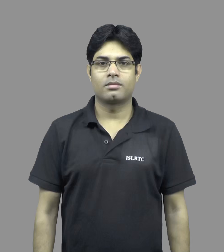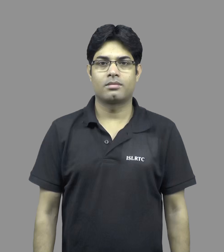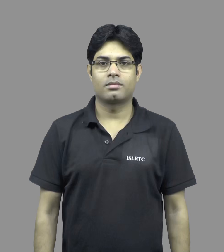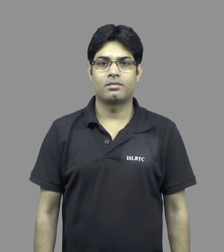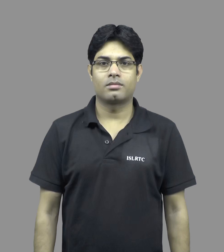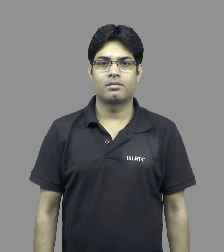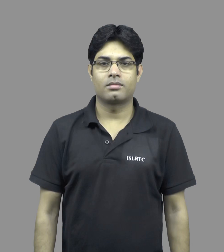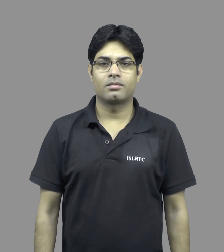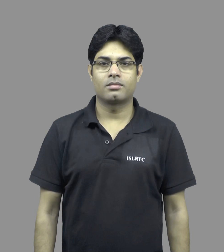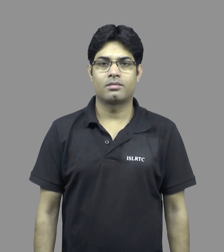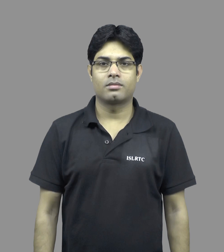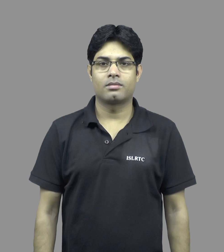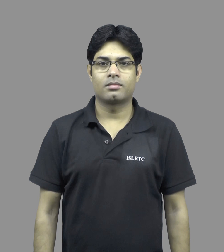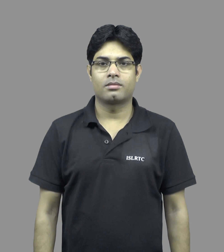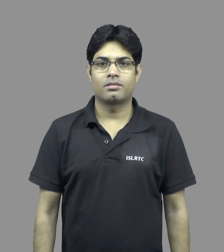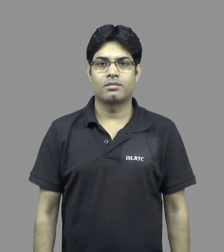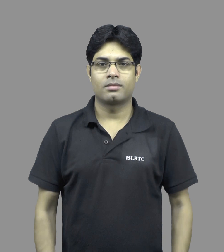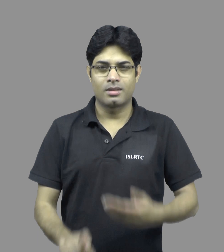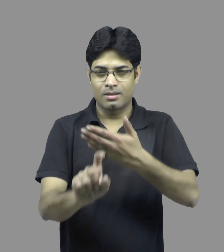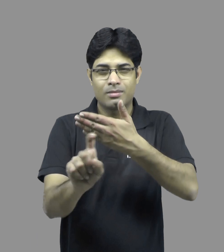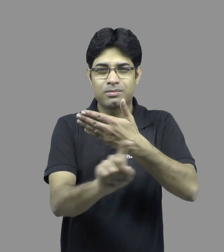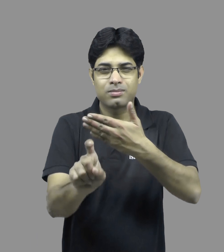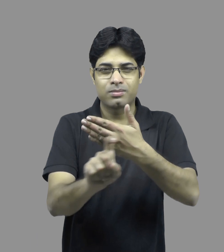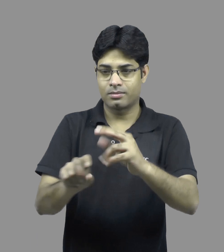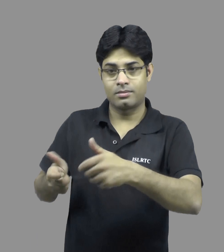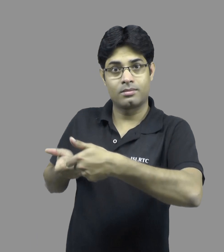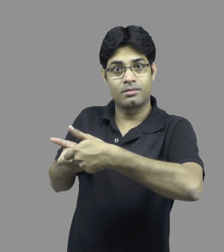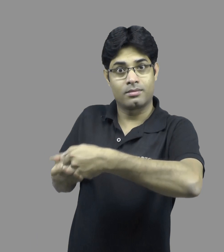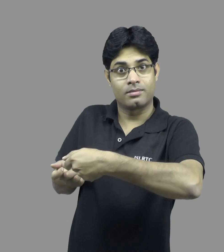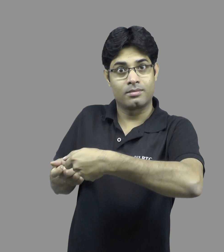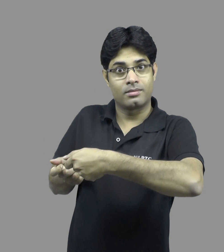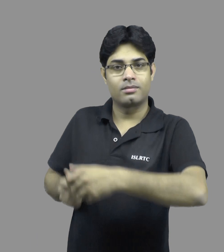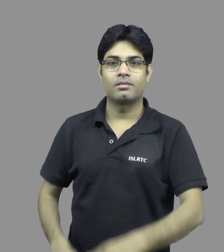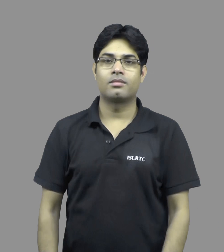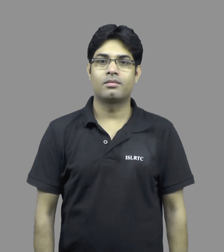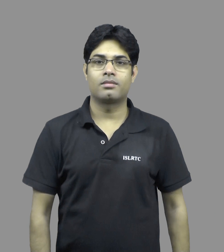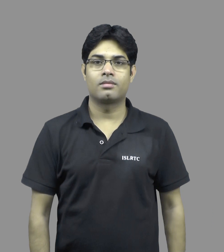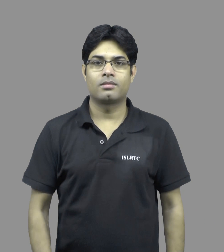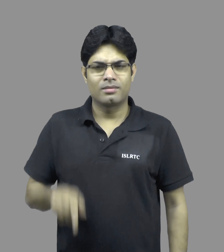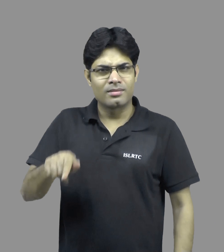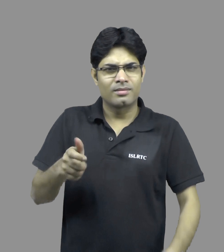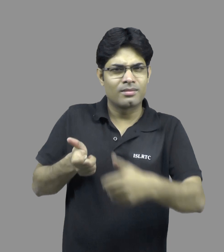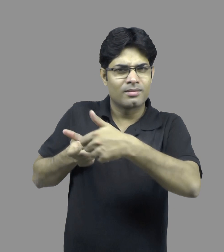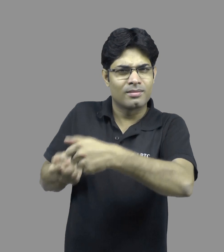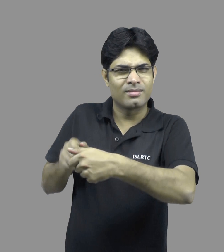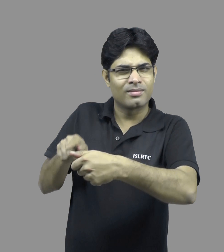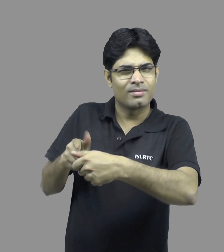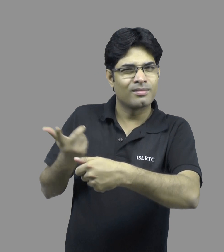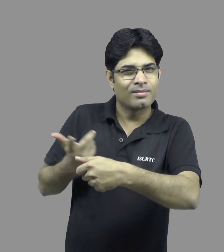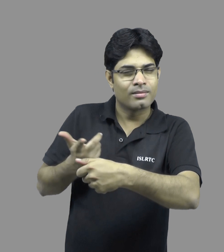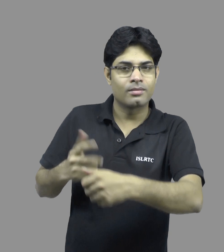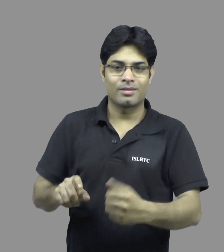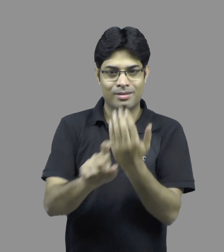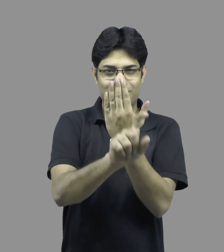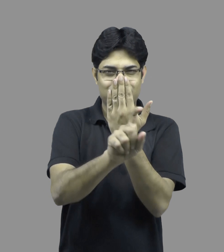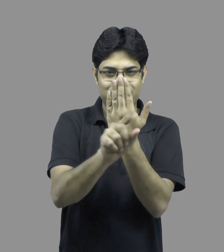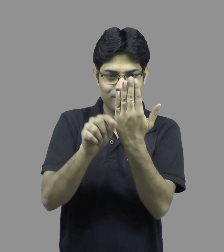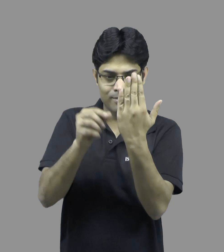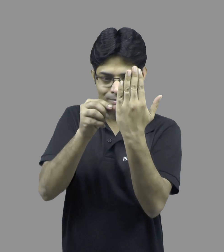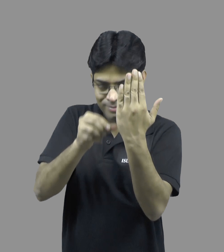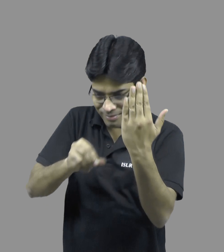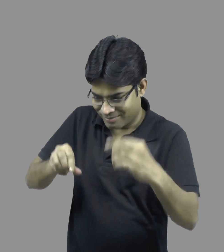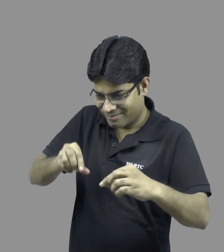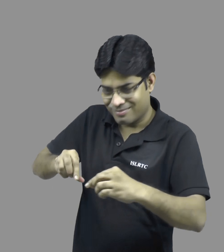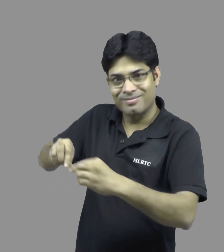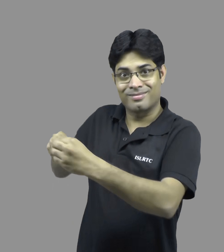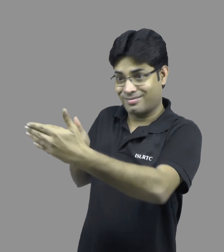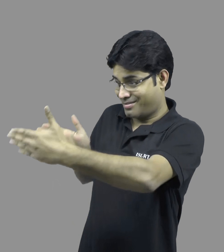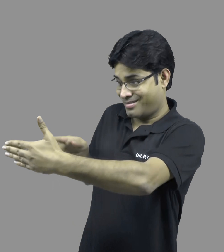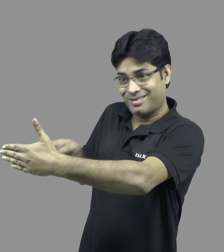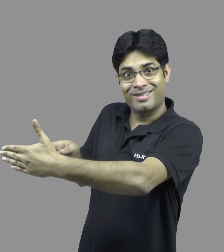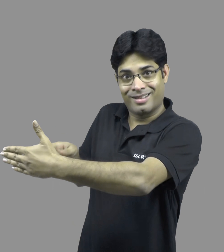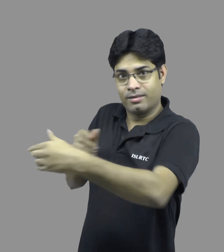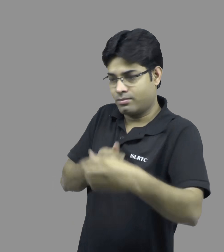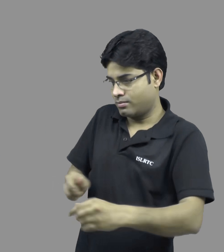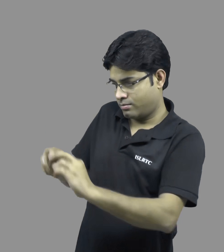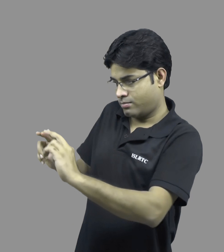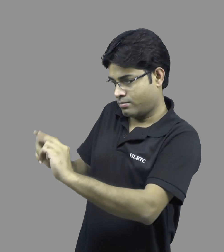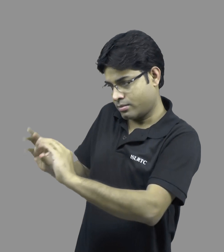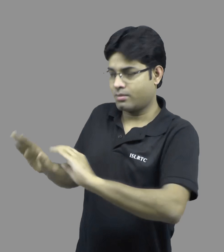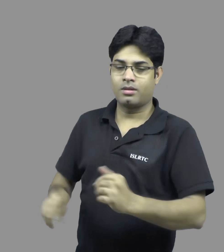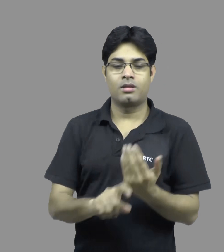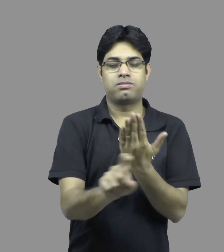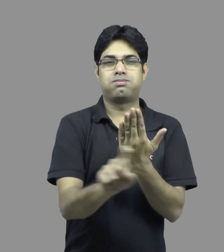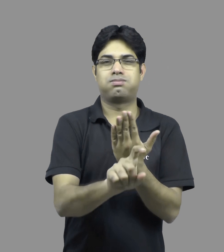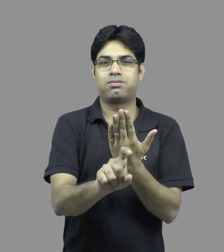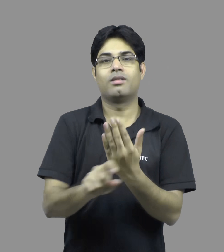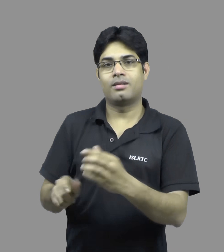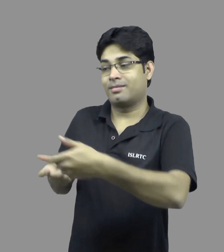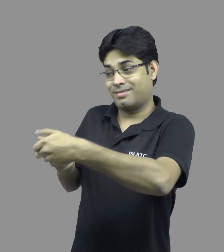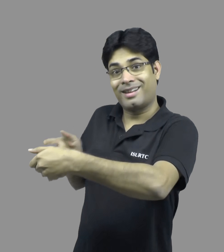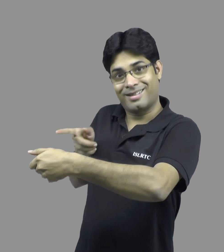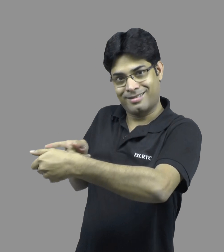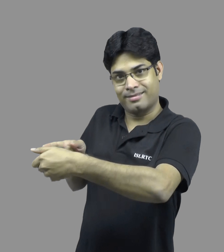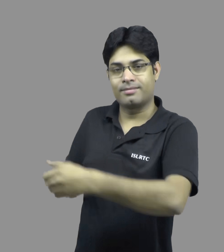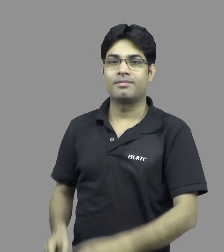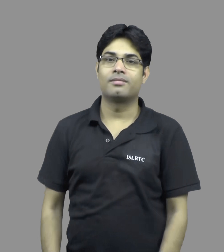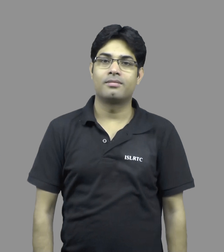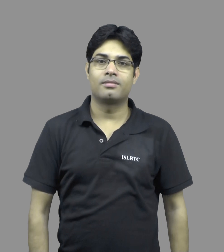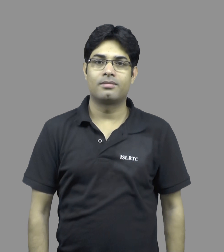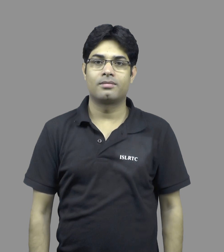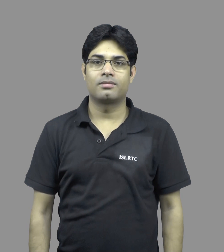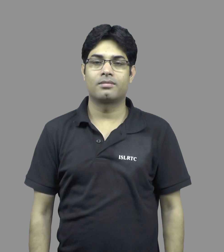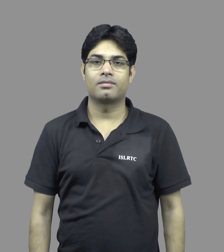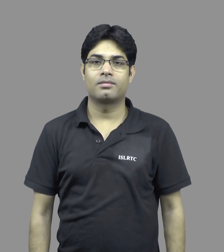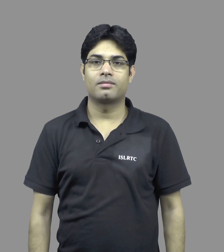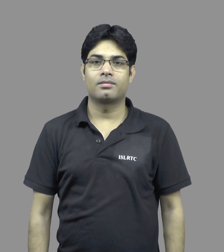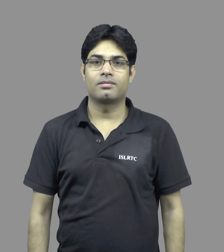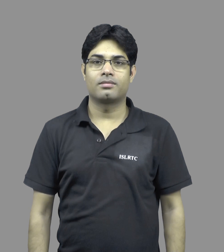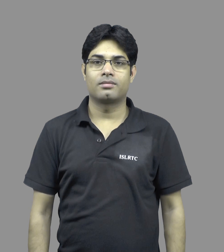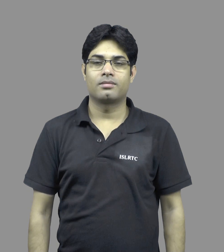Gas Welding